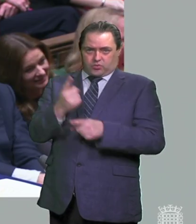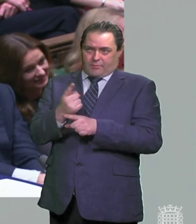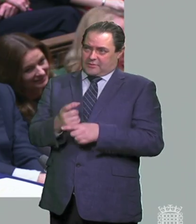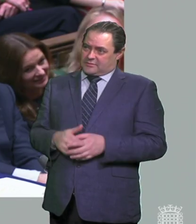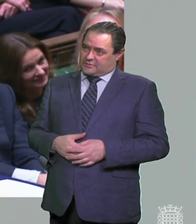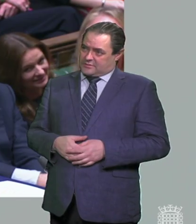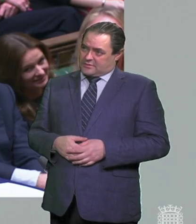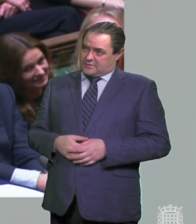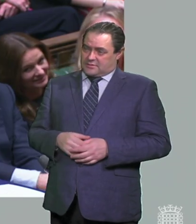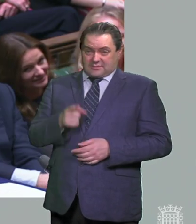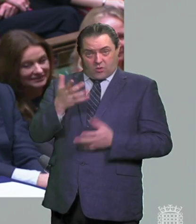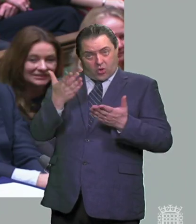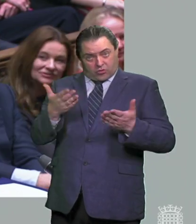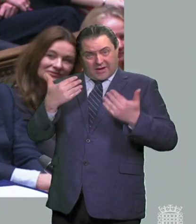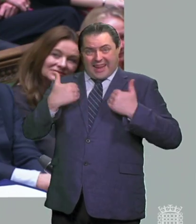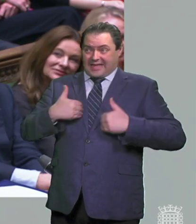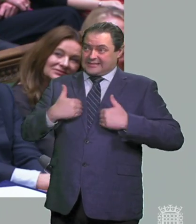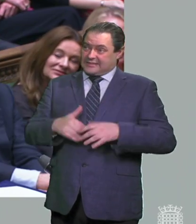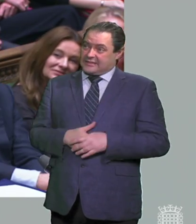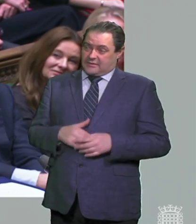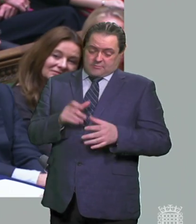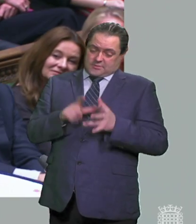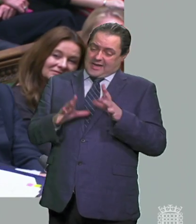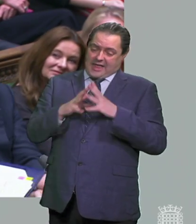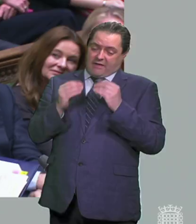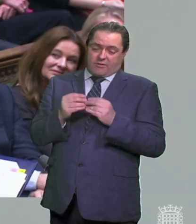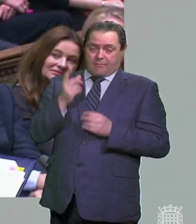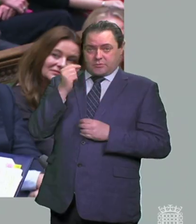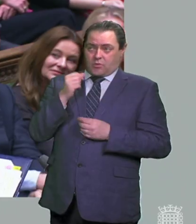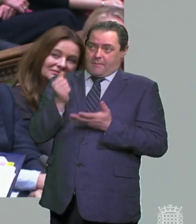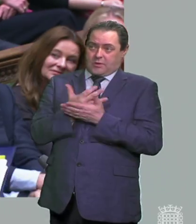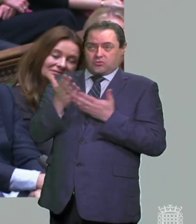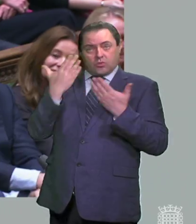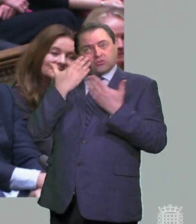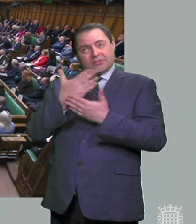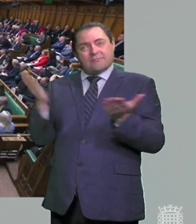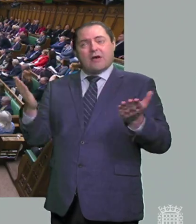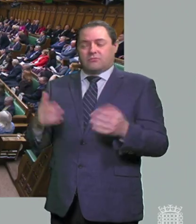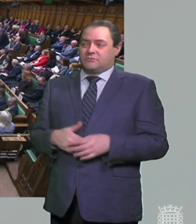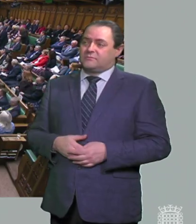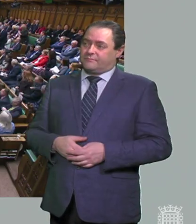In response to the honourable Lady’s question, we have done everything we can to make sure there is transparency and accountability.